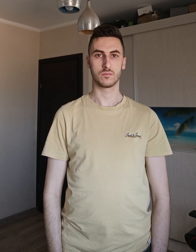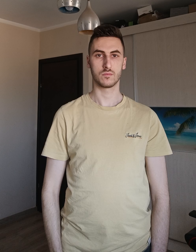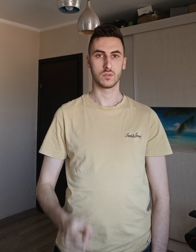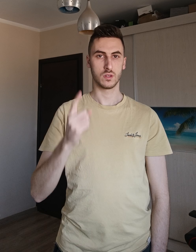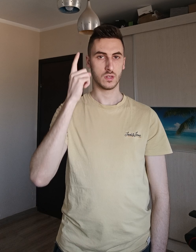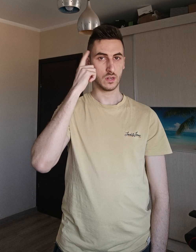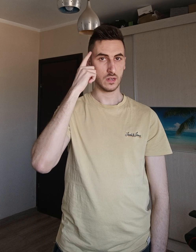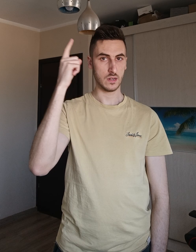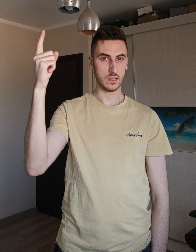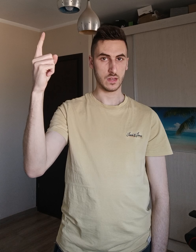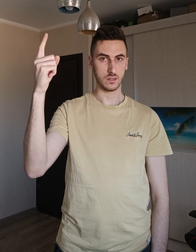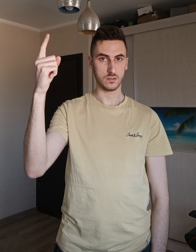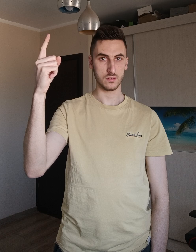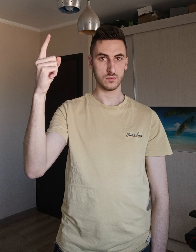לדעת